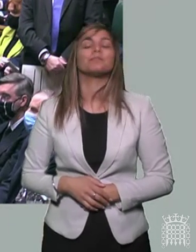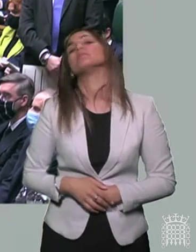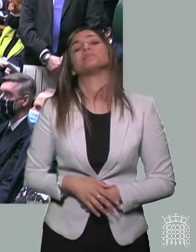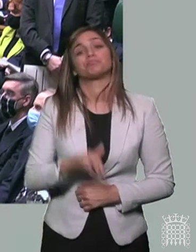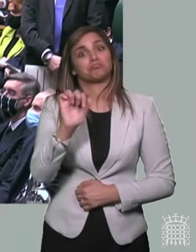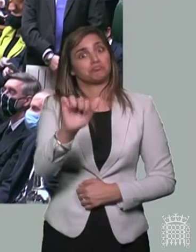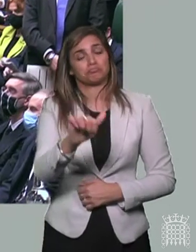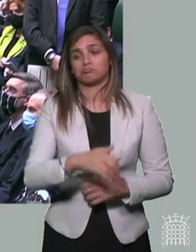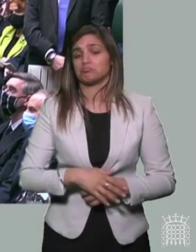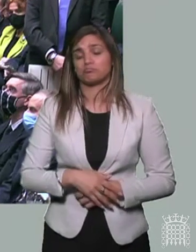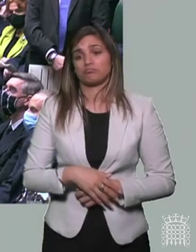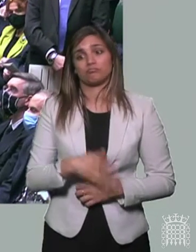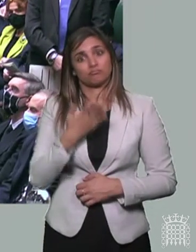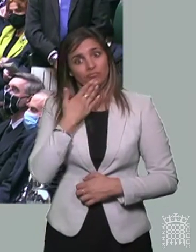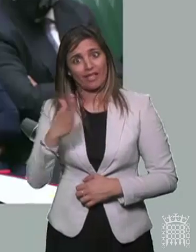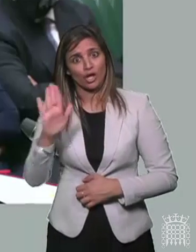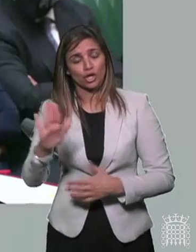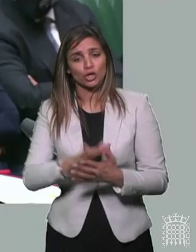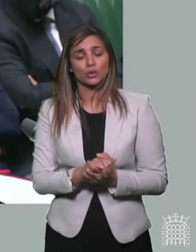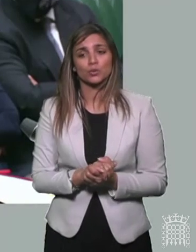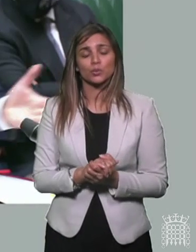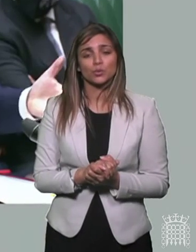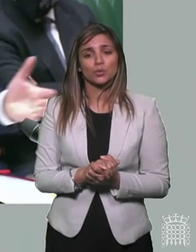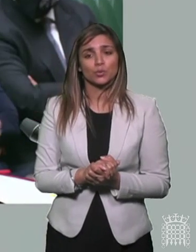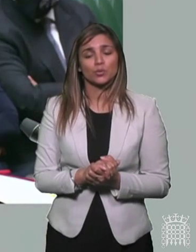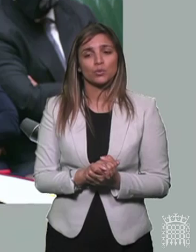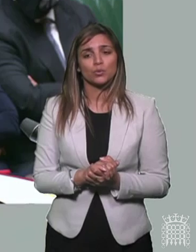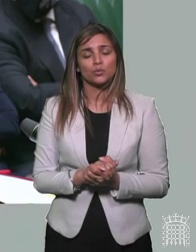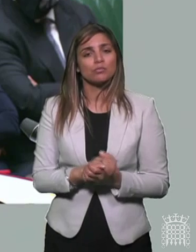Yes indeed, and I thank my honourable Friend for that.